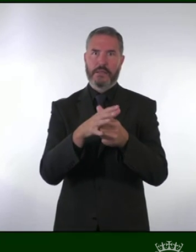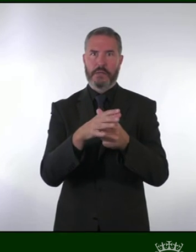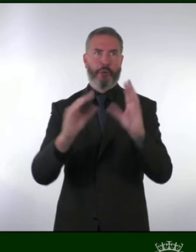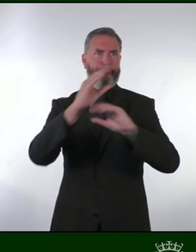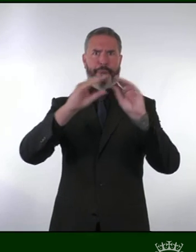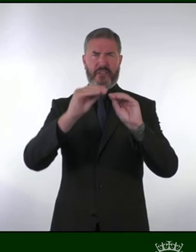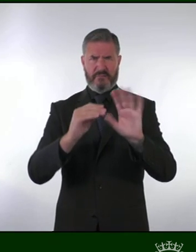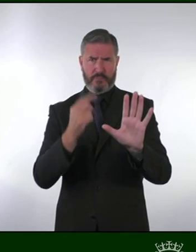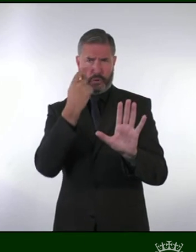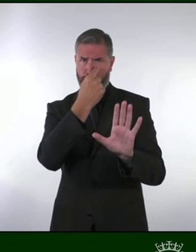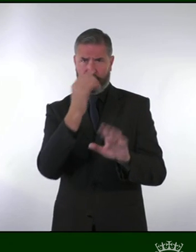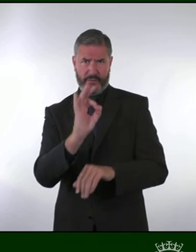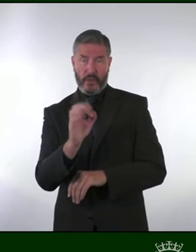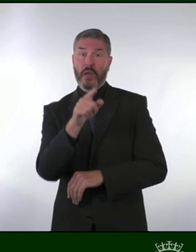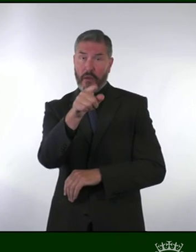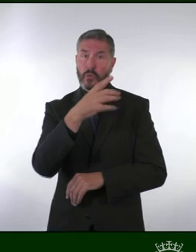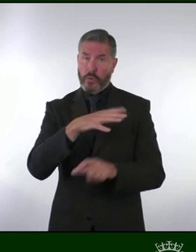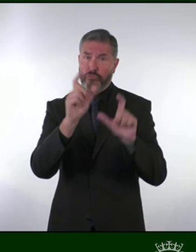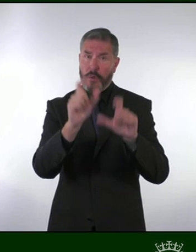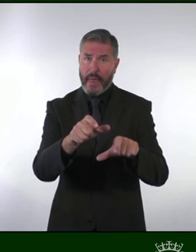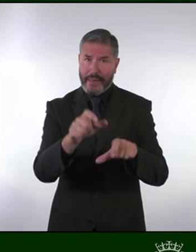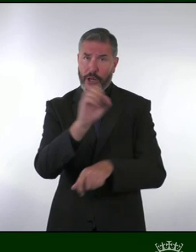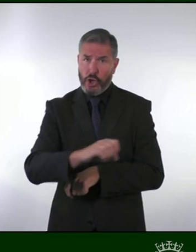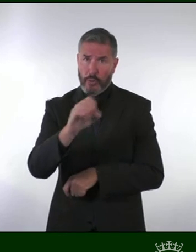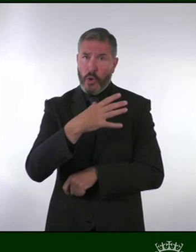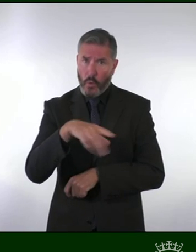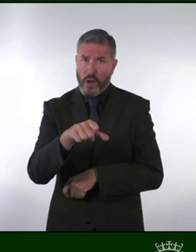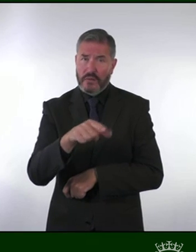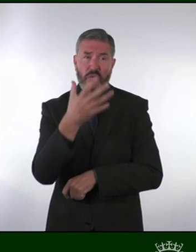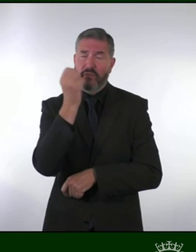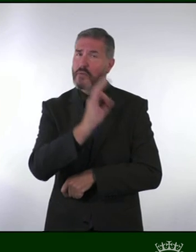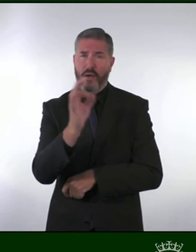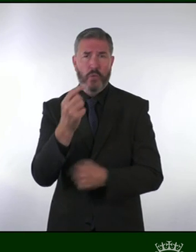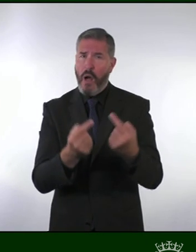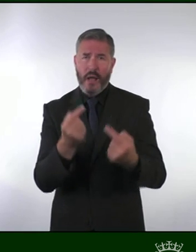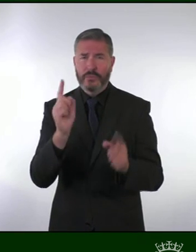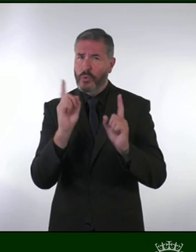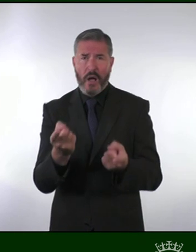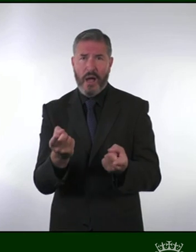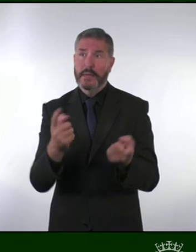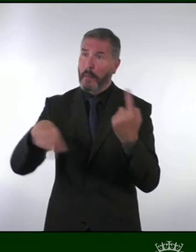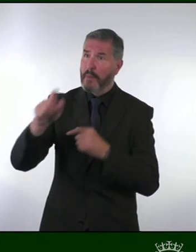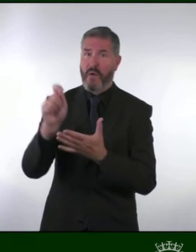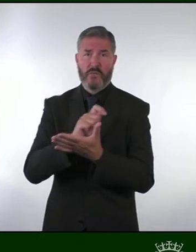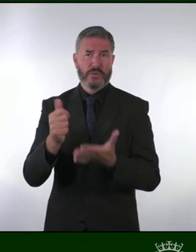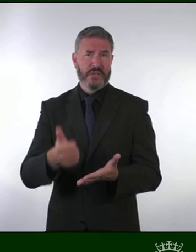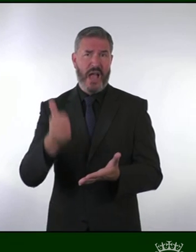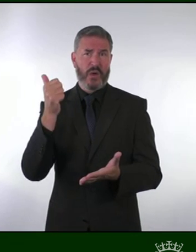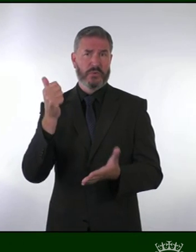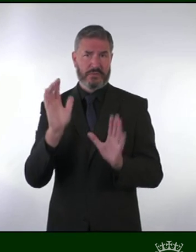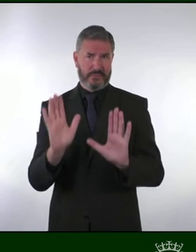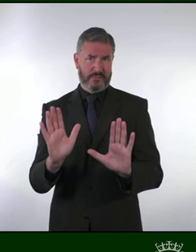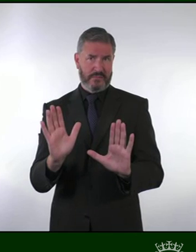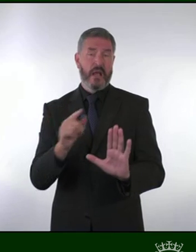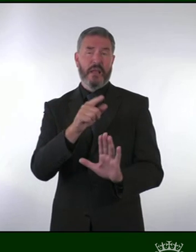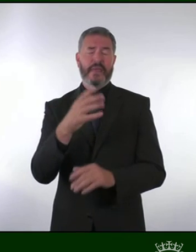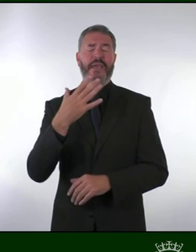Suddenly, all those who want to remain in the EU find that they had no argument to stand on.